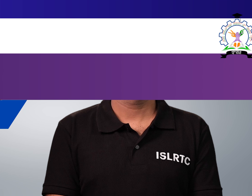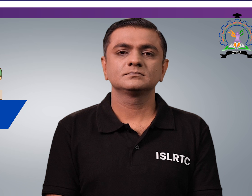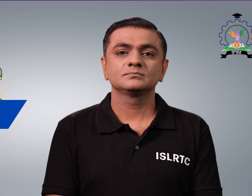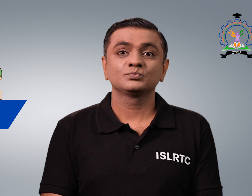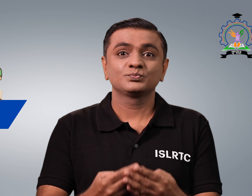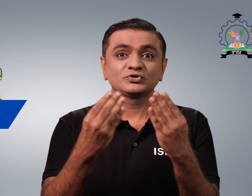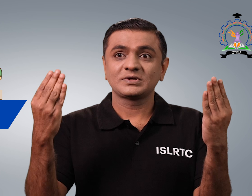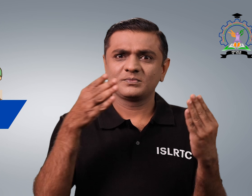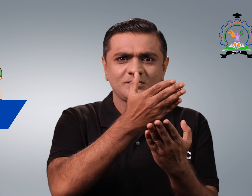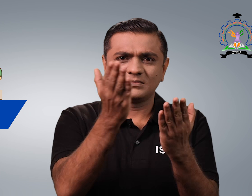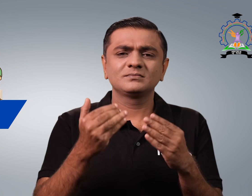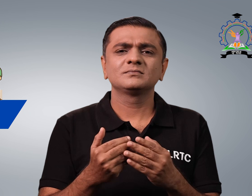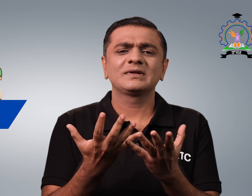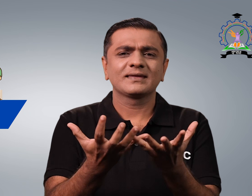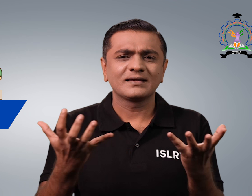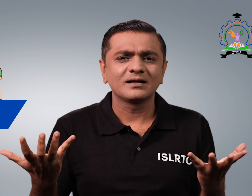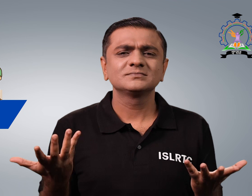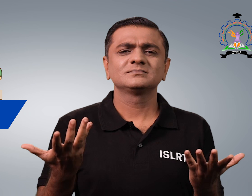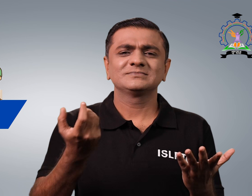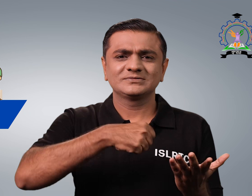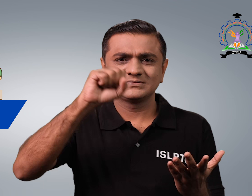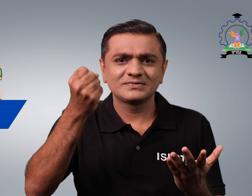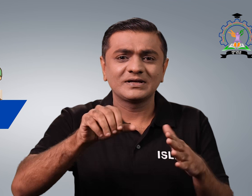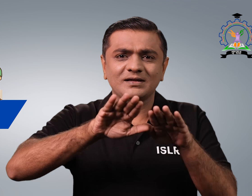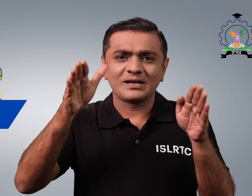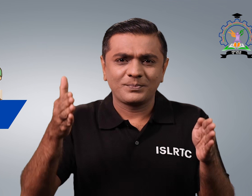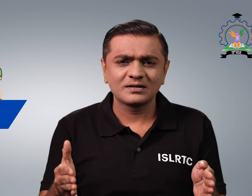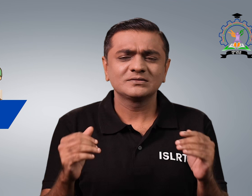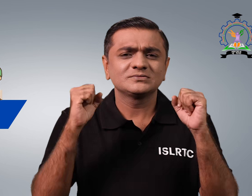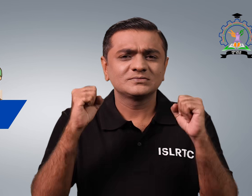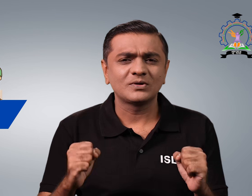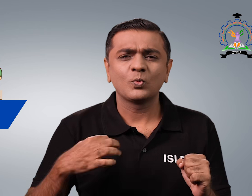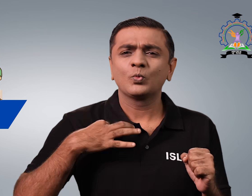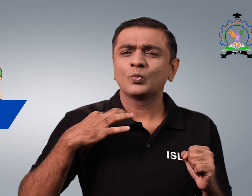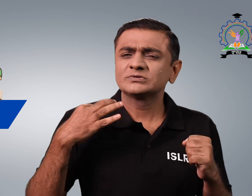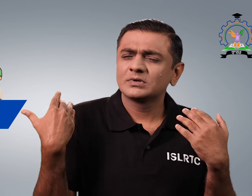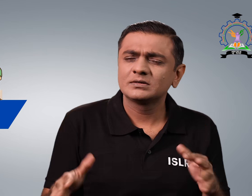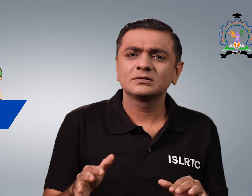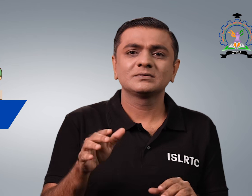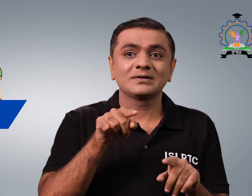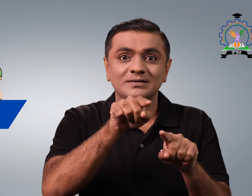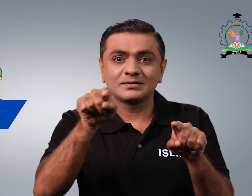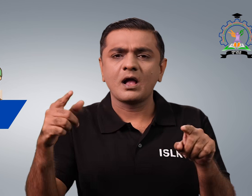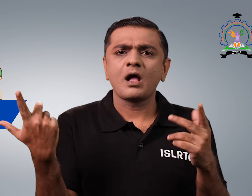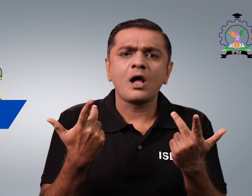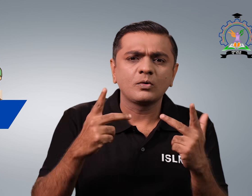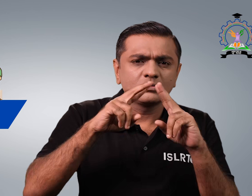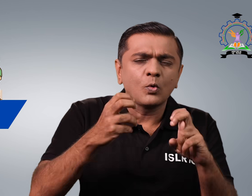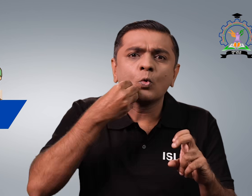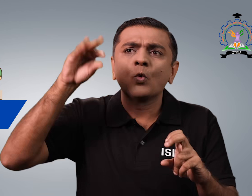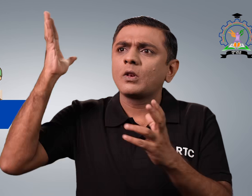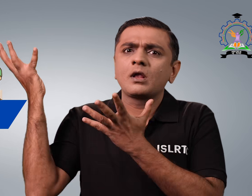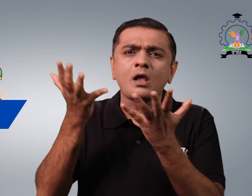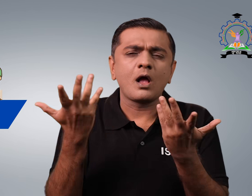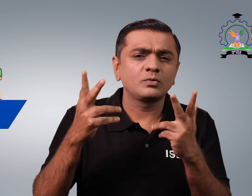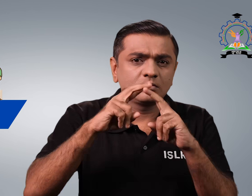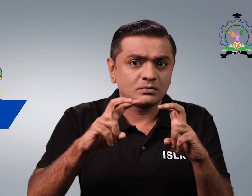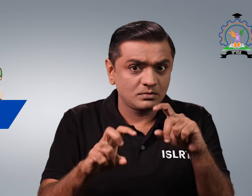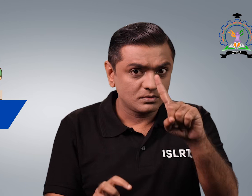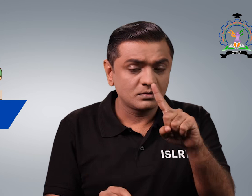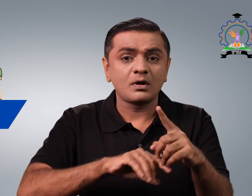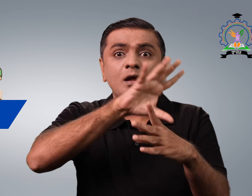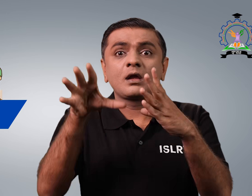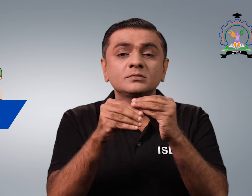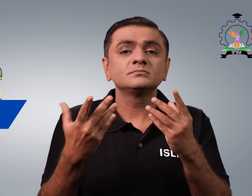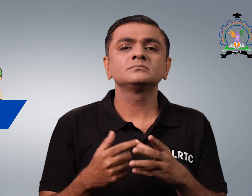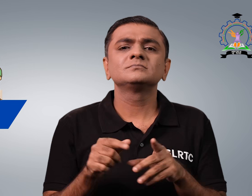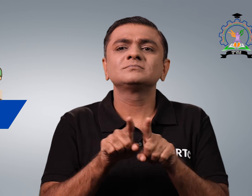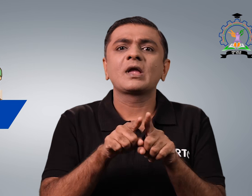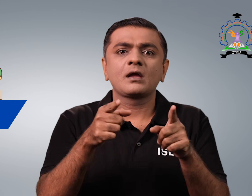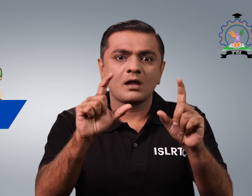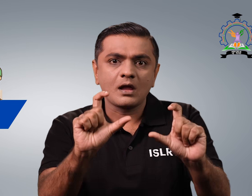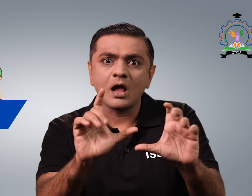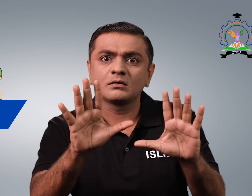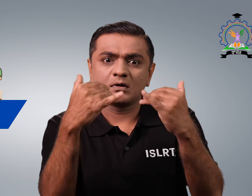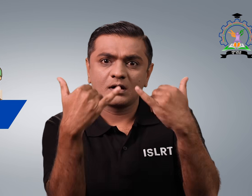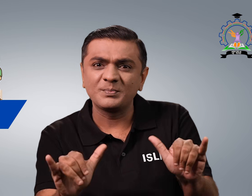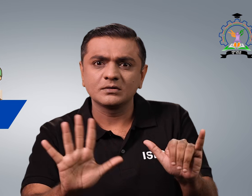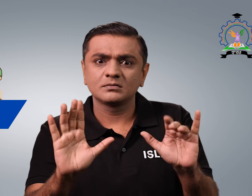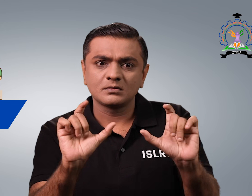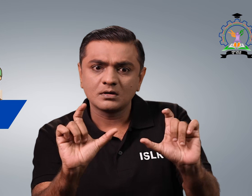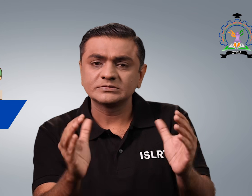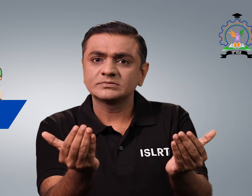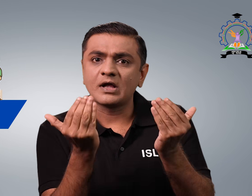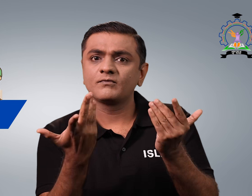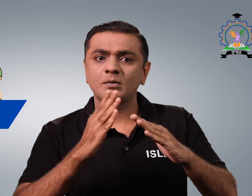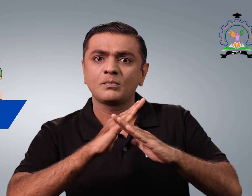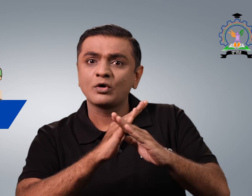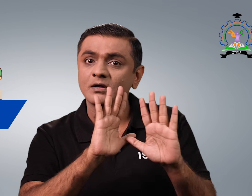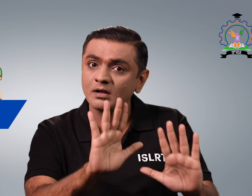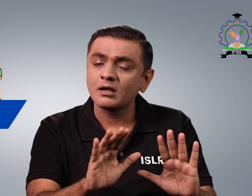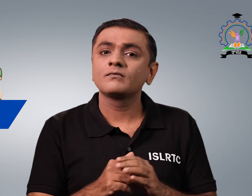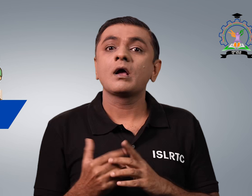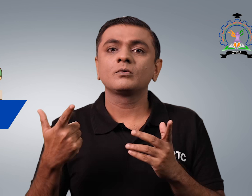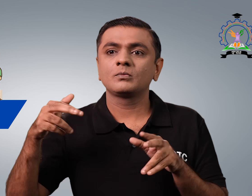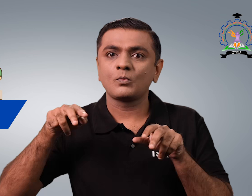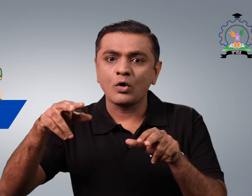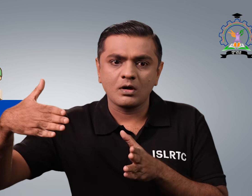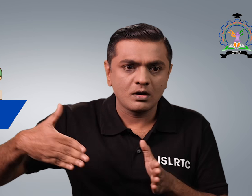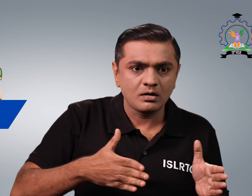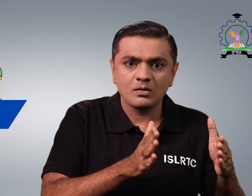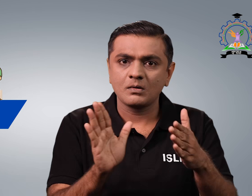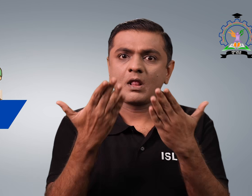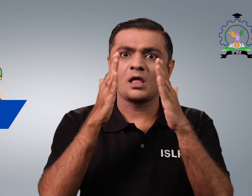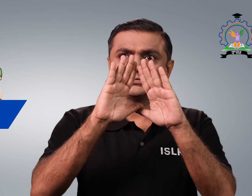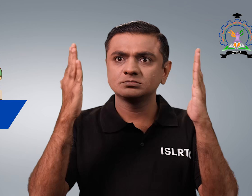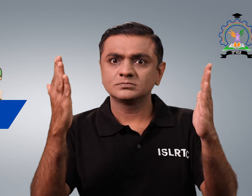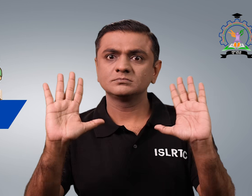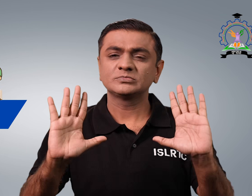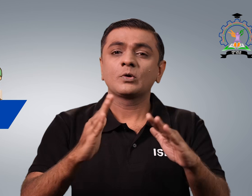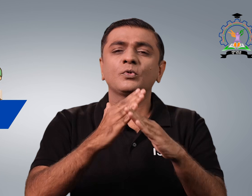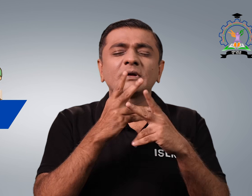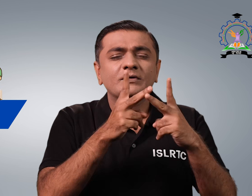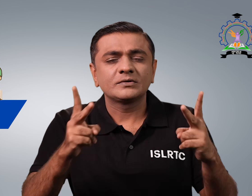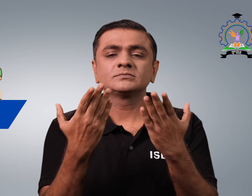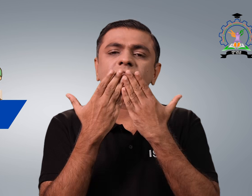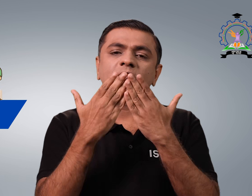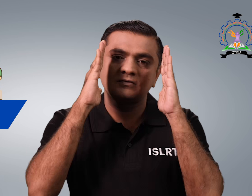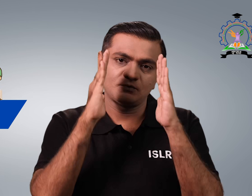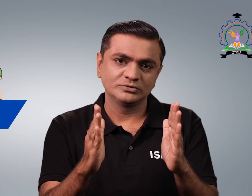It is the study of museums including history of vintage items like clothes, furniture, weapons, etc. It includes protection and preservation of the collected items and and even management of tourists visiting the museum.